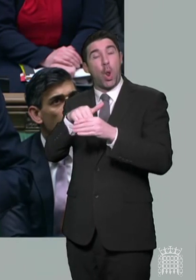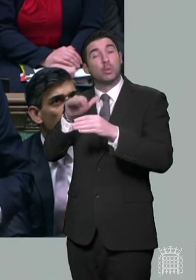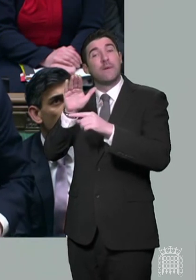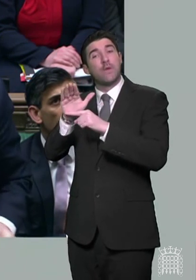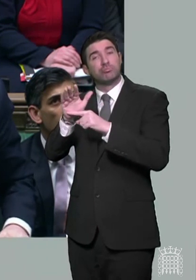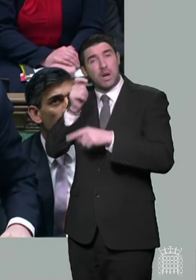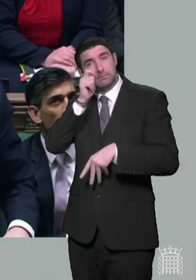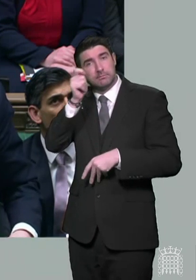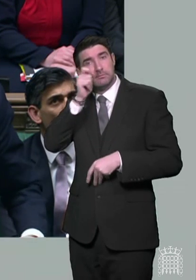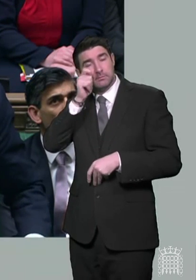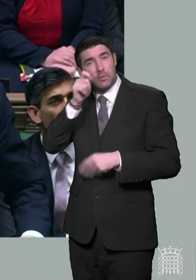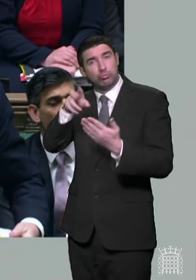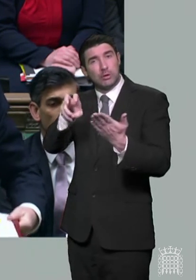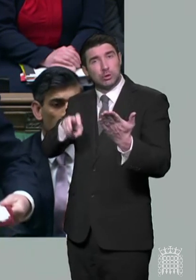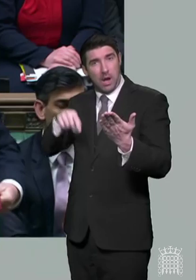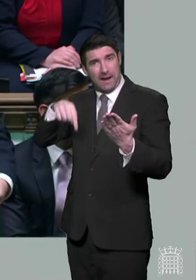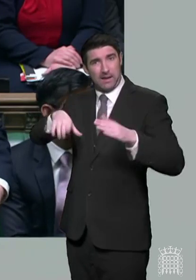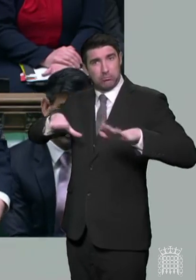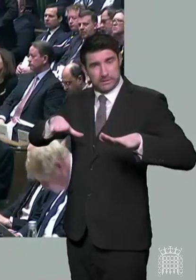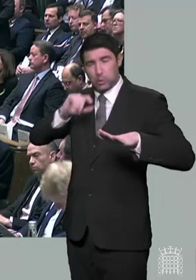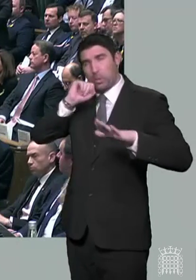We will update Parliament in due course.